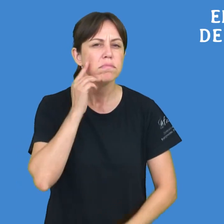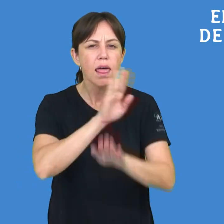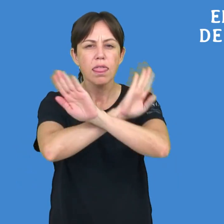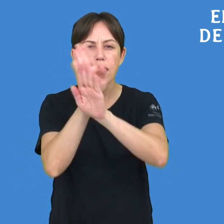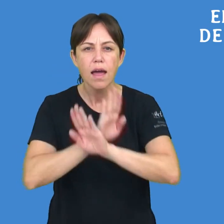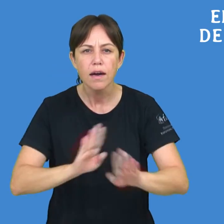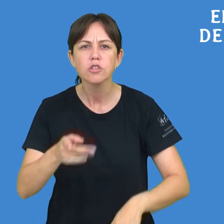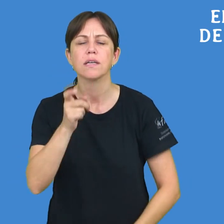resultado